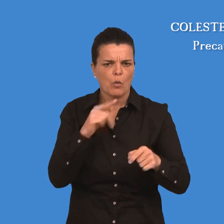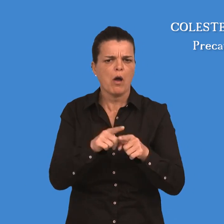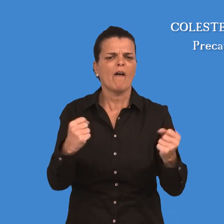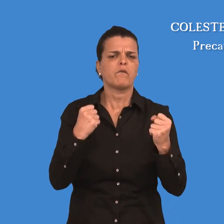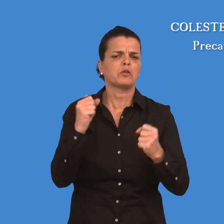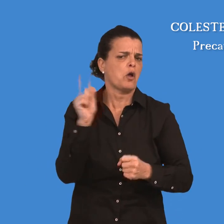fuerte